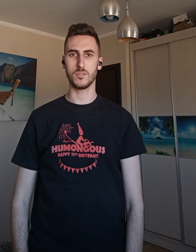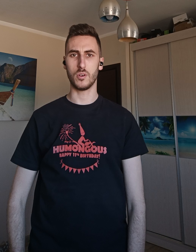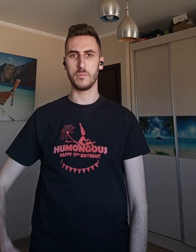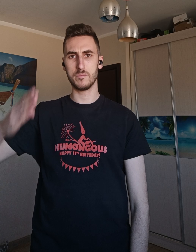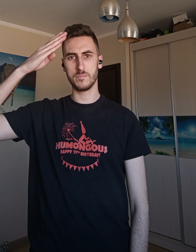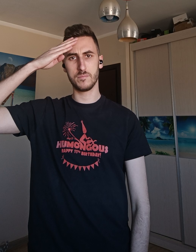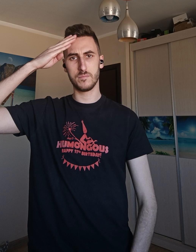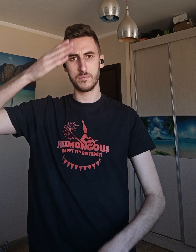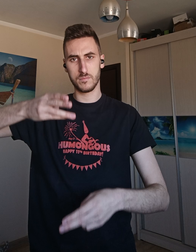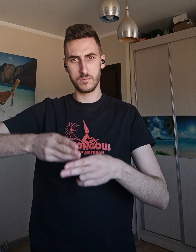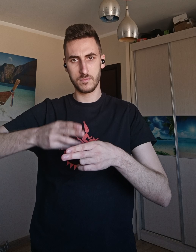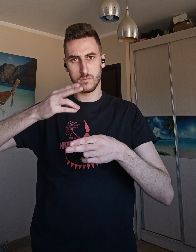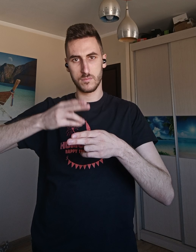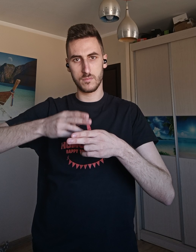חולה